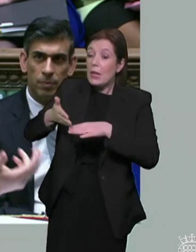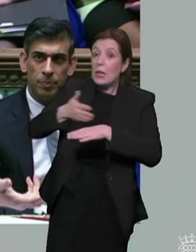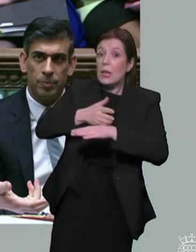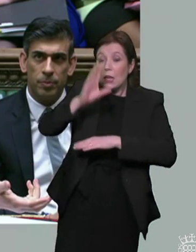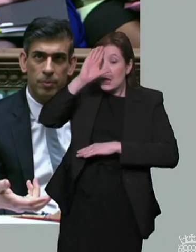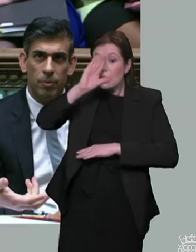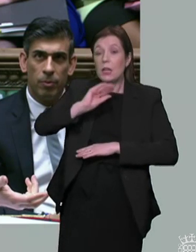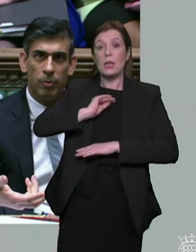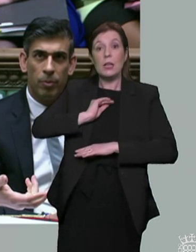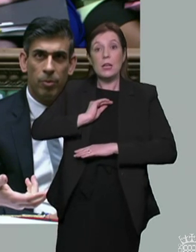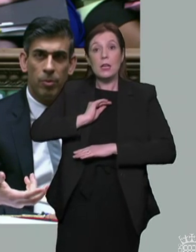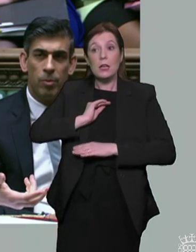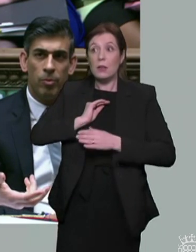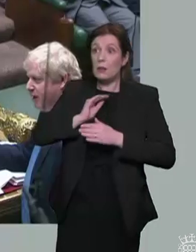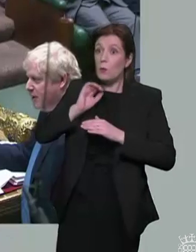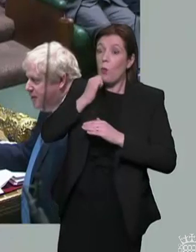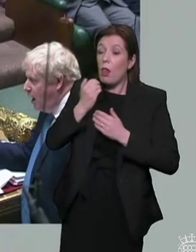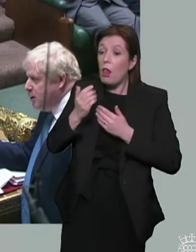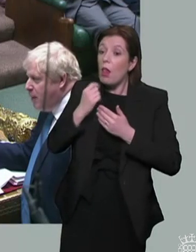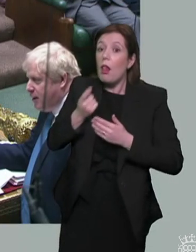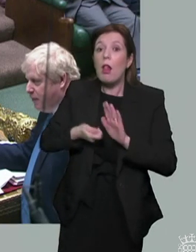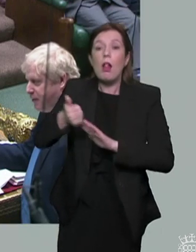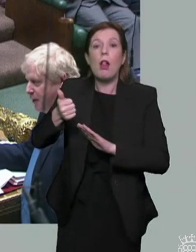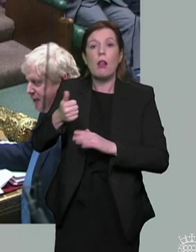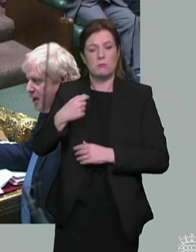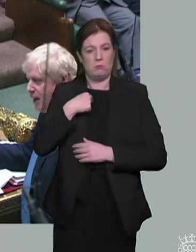It is not about what happened previously.